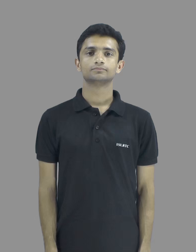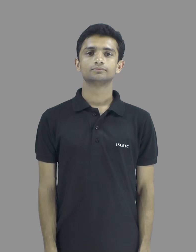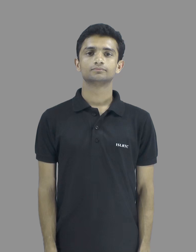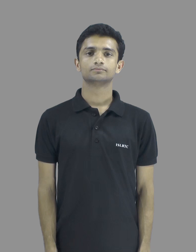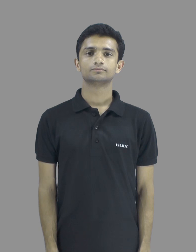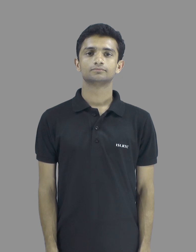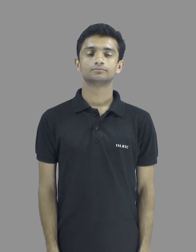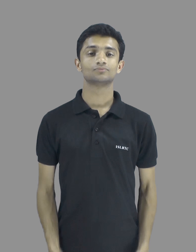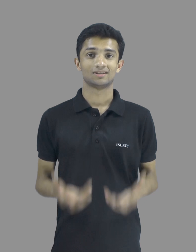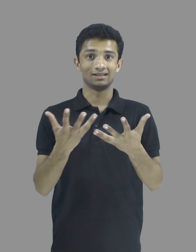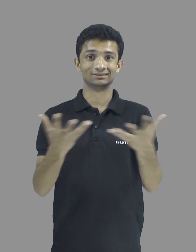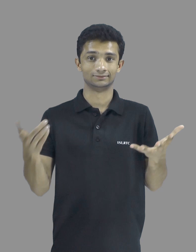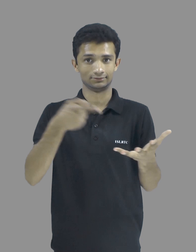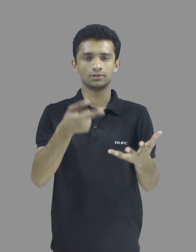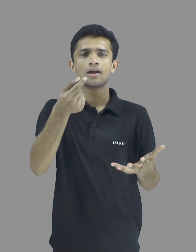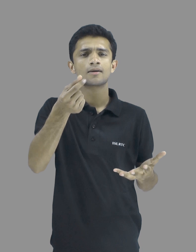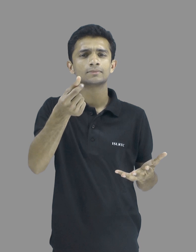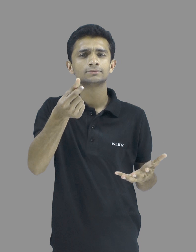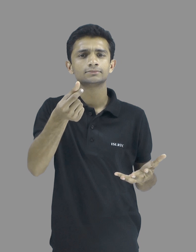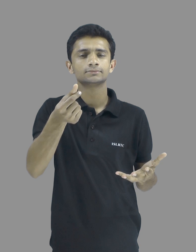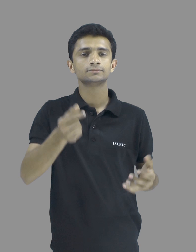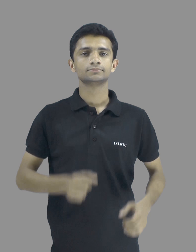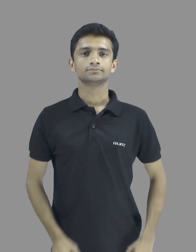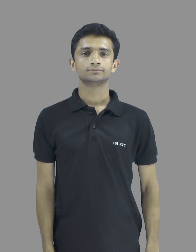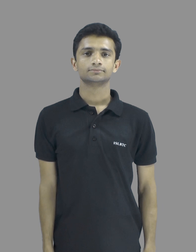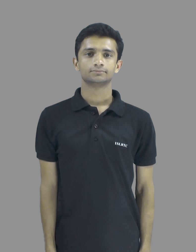Rate Price Cost